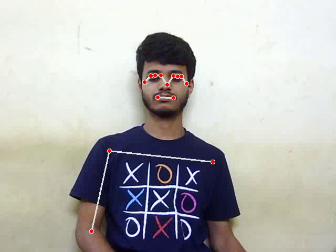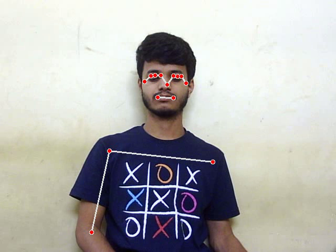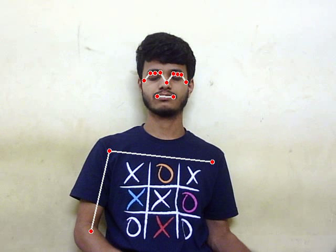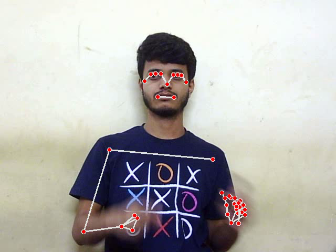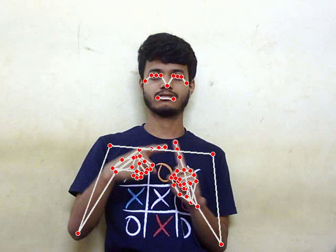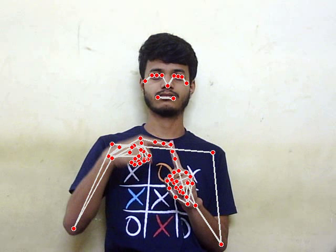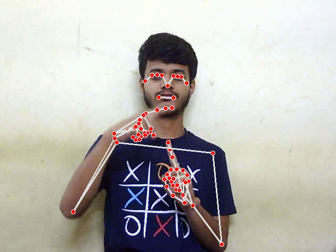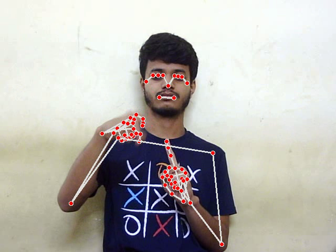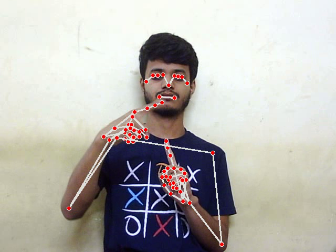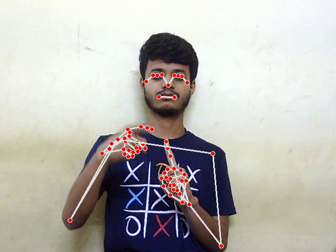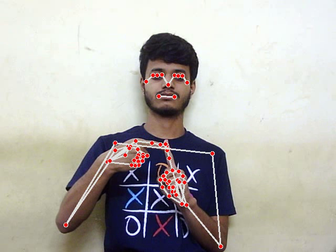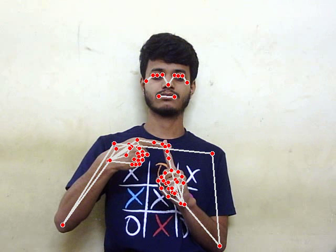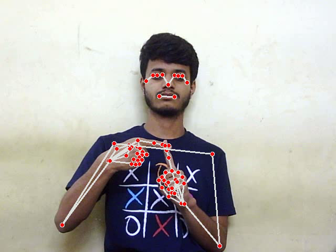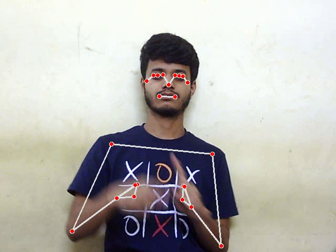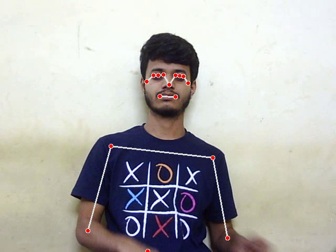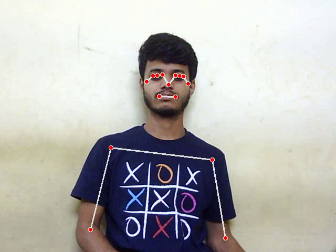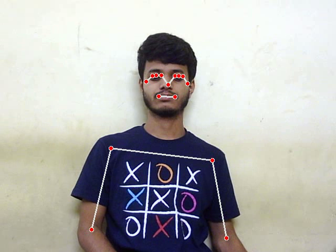when